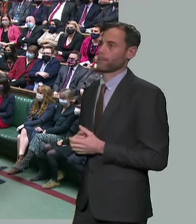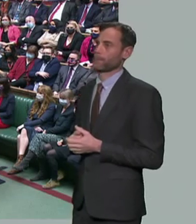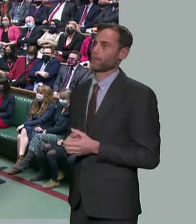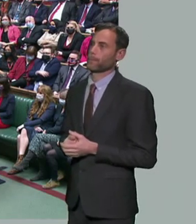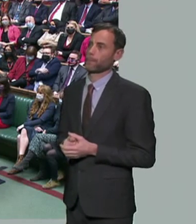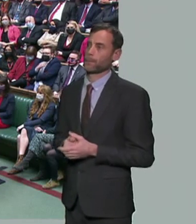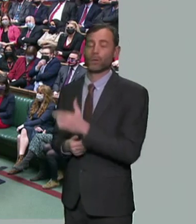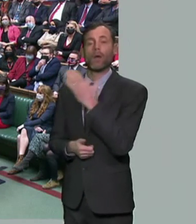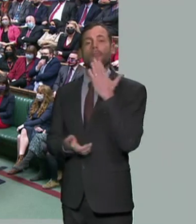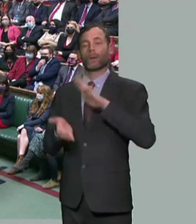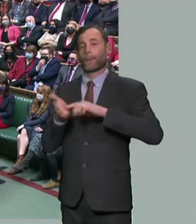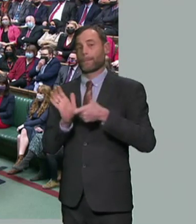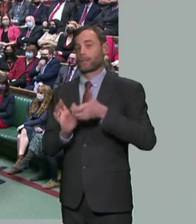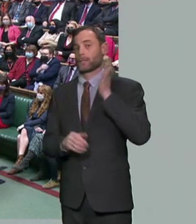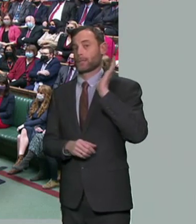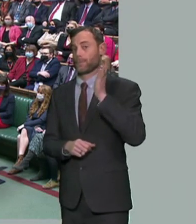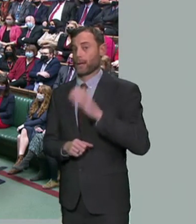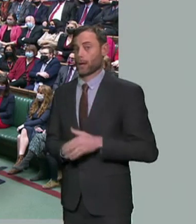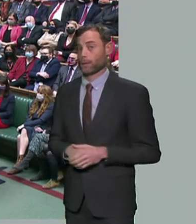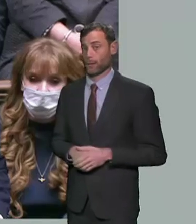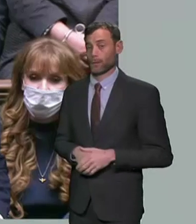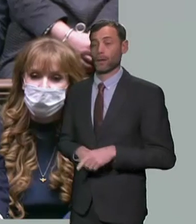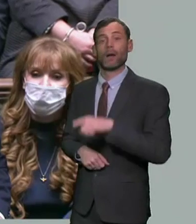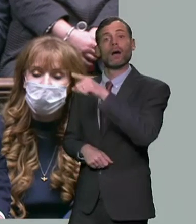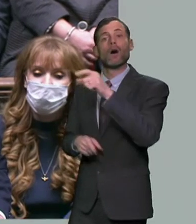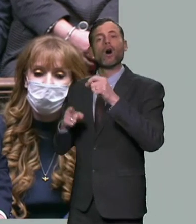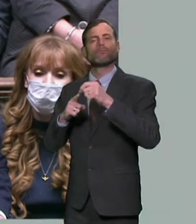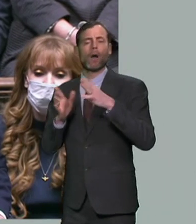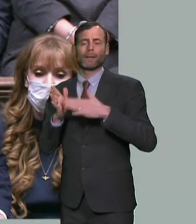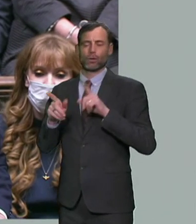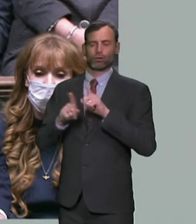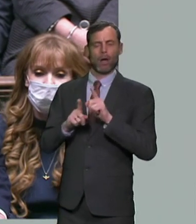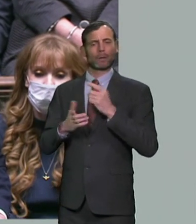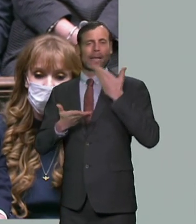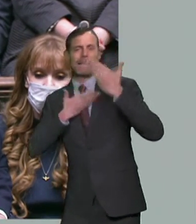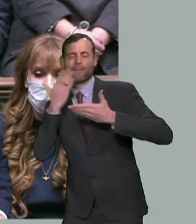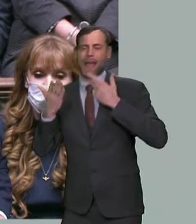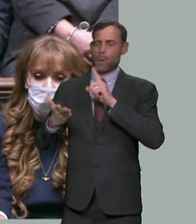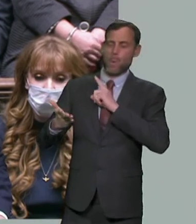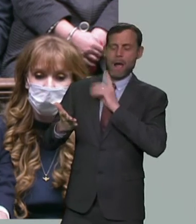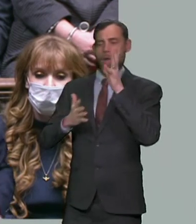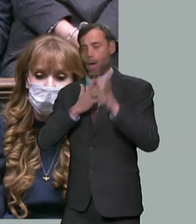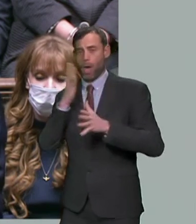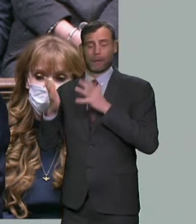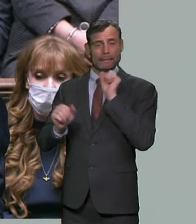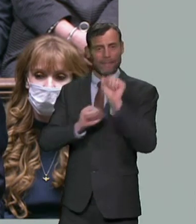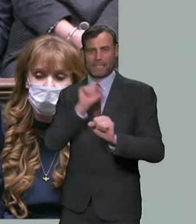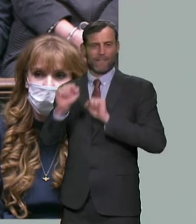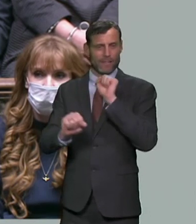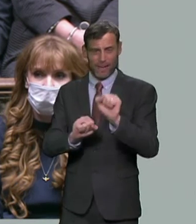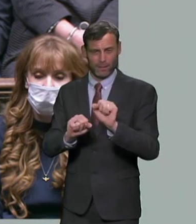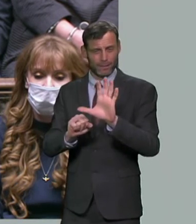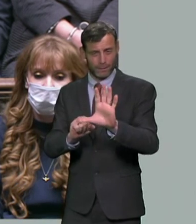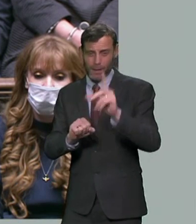Thank you, Mr Speaker. While the Prime Minister wastes energy defending the indefensible, people’s energy bills are rocketing.